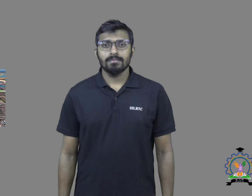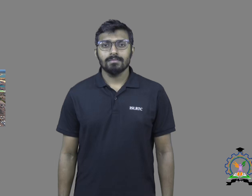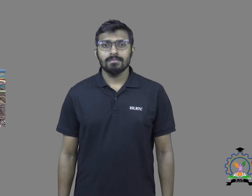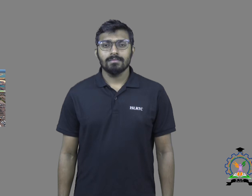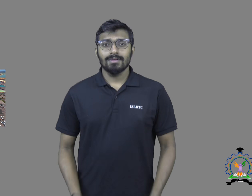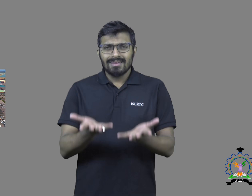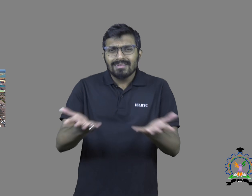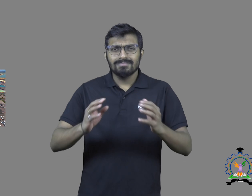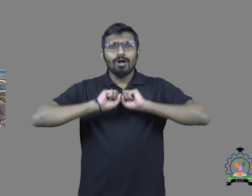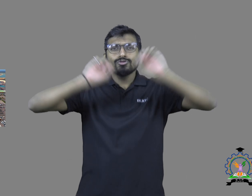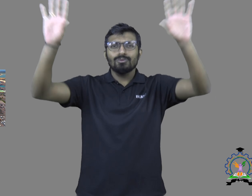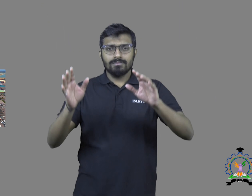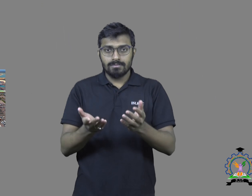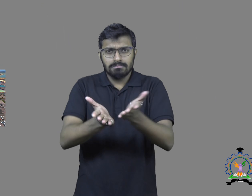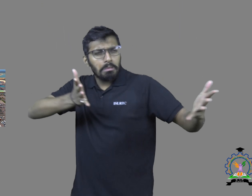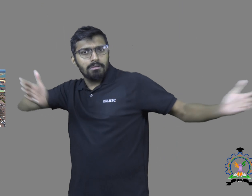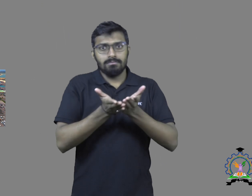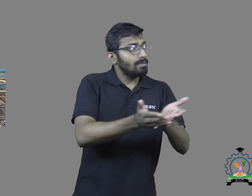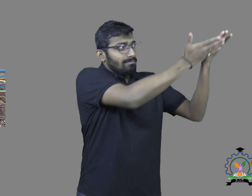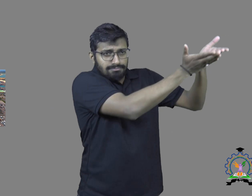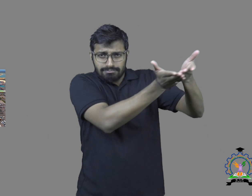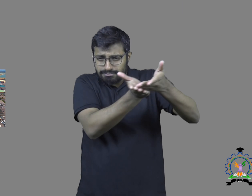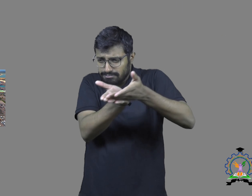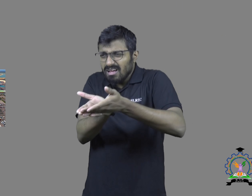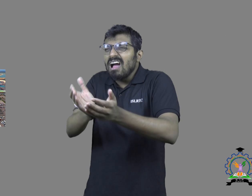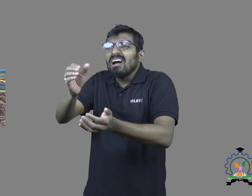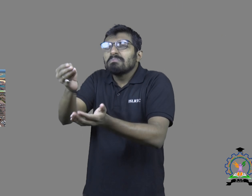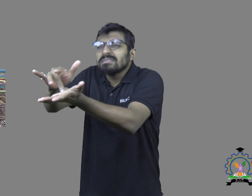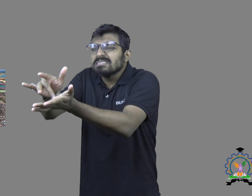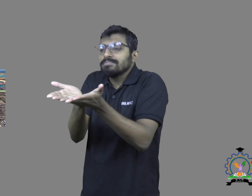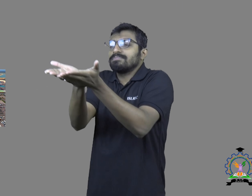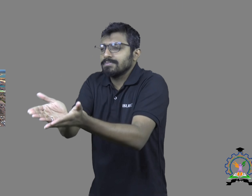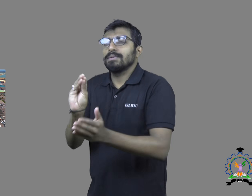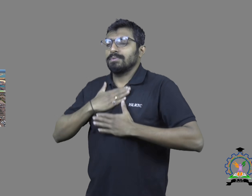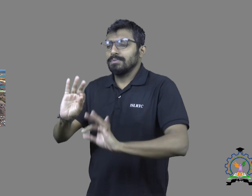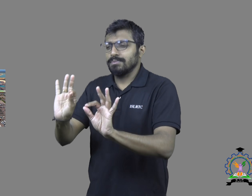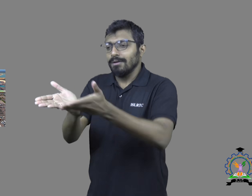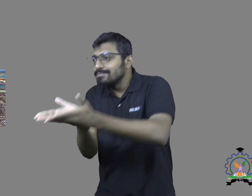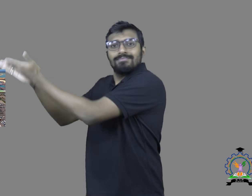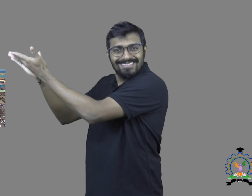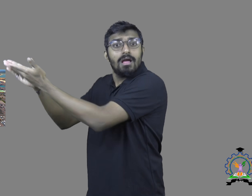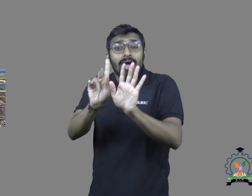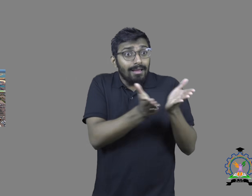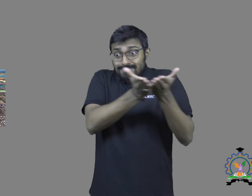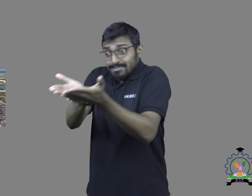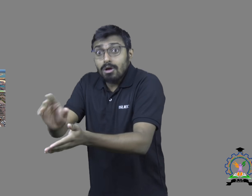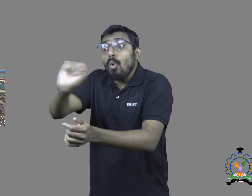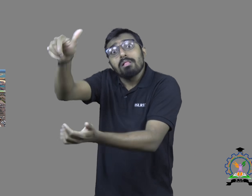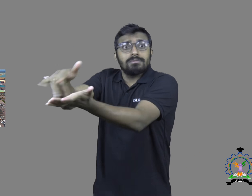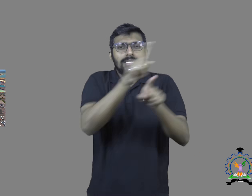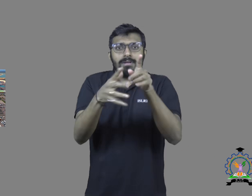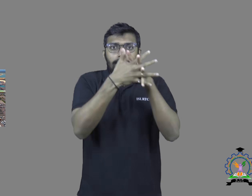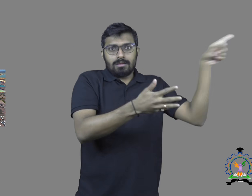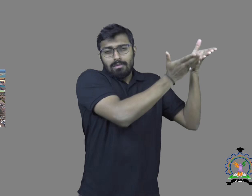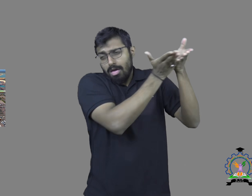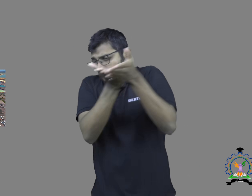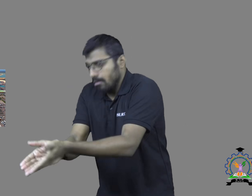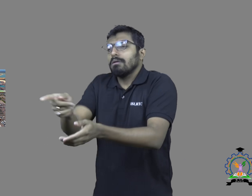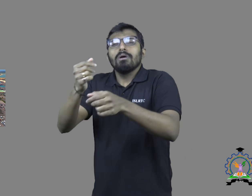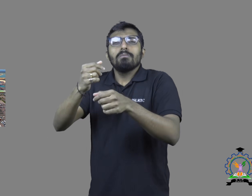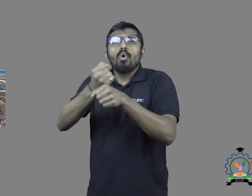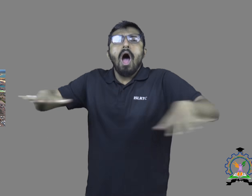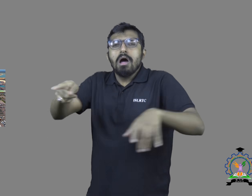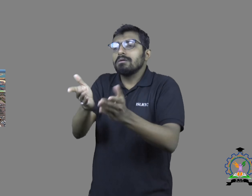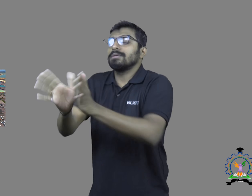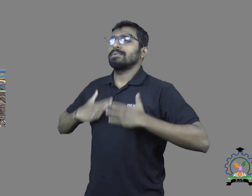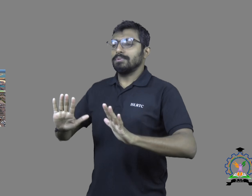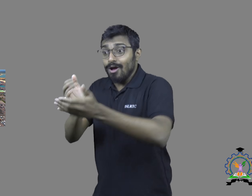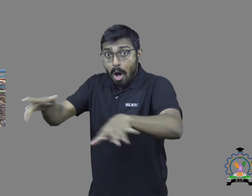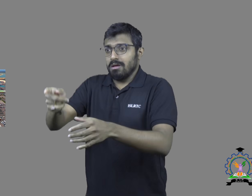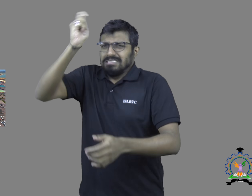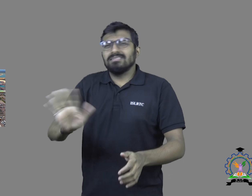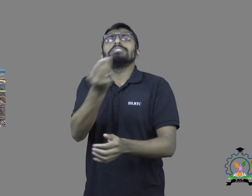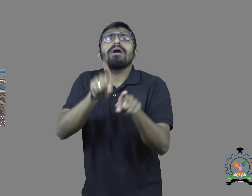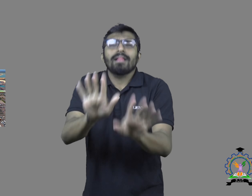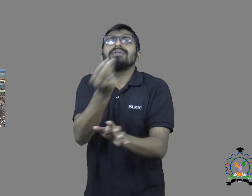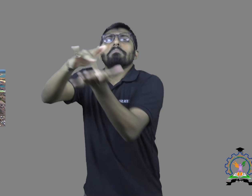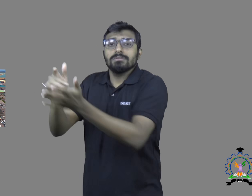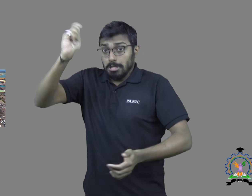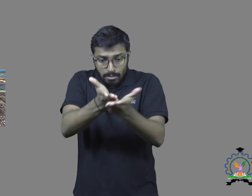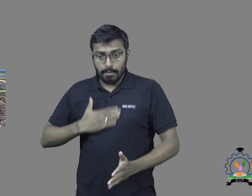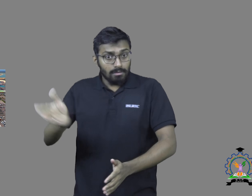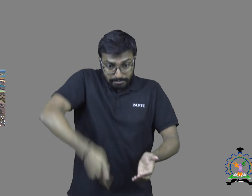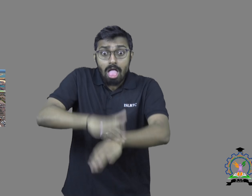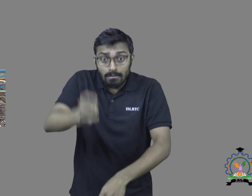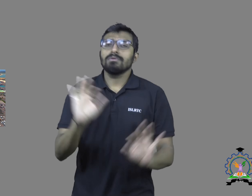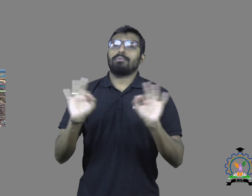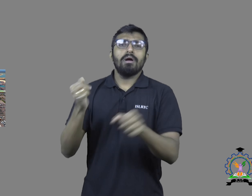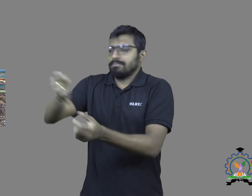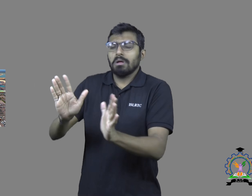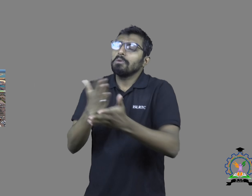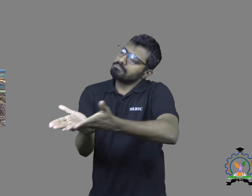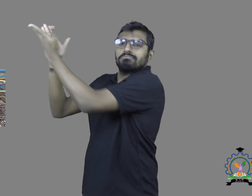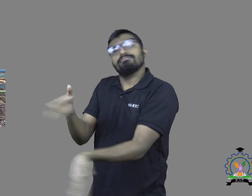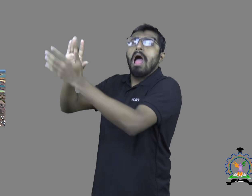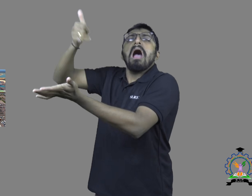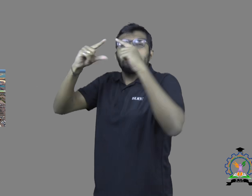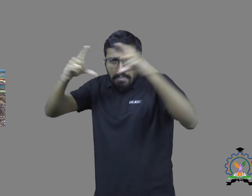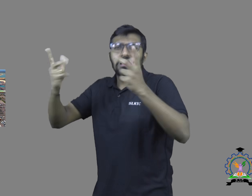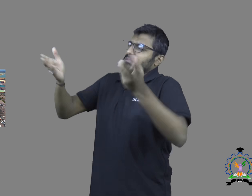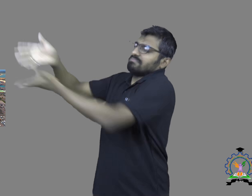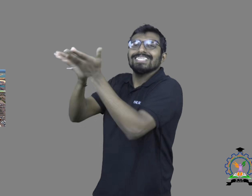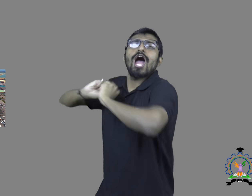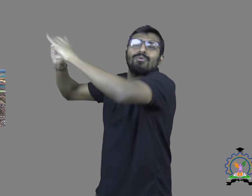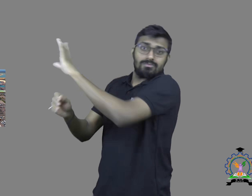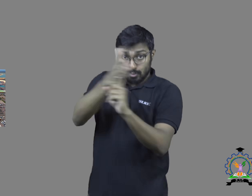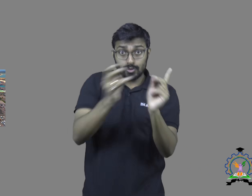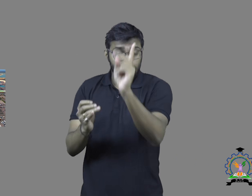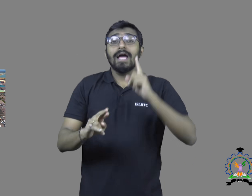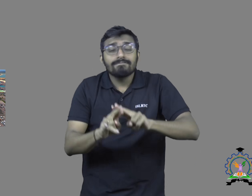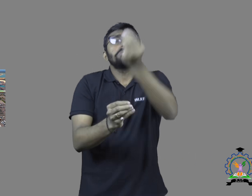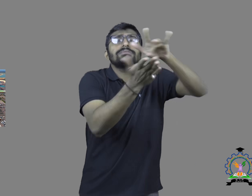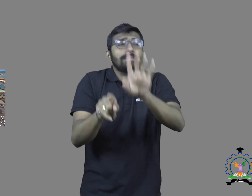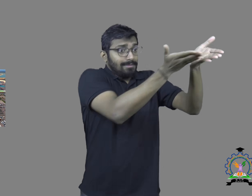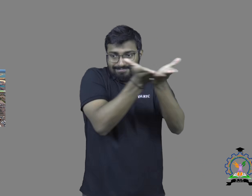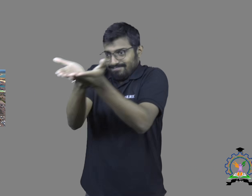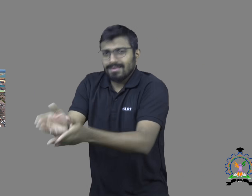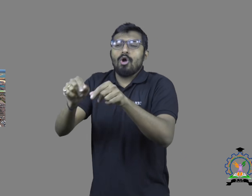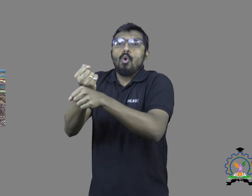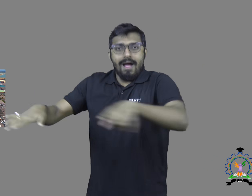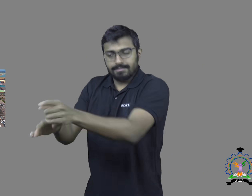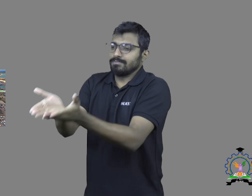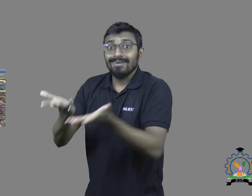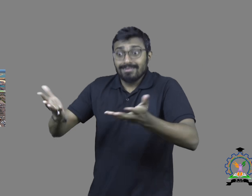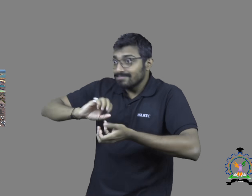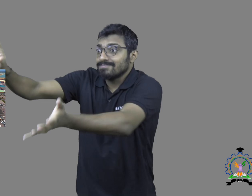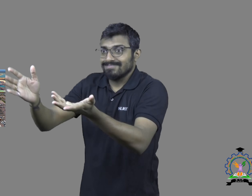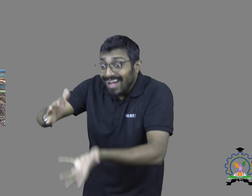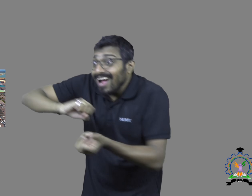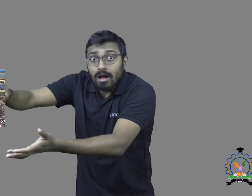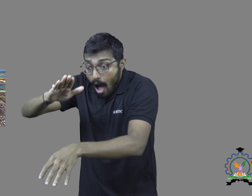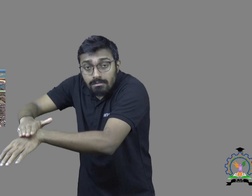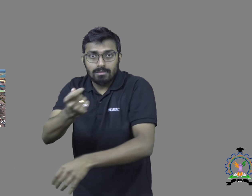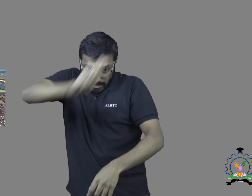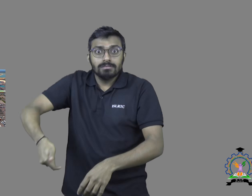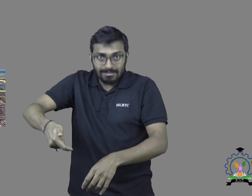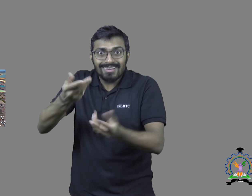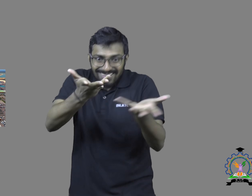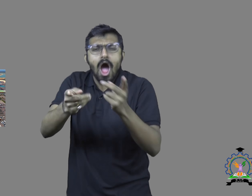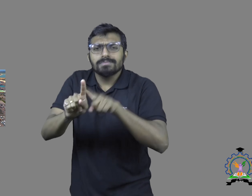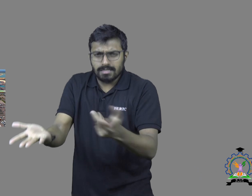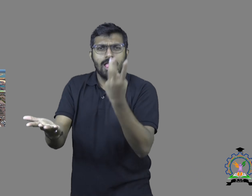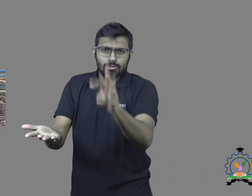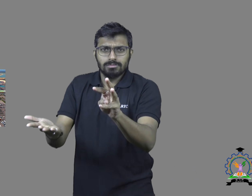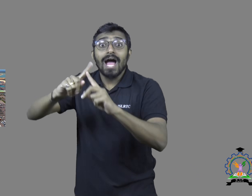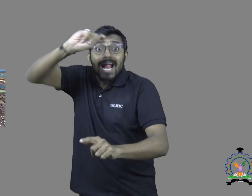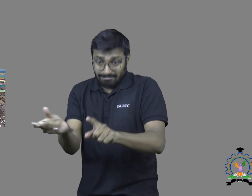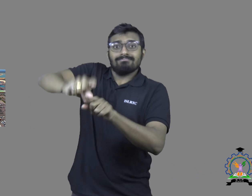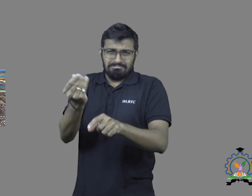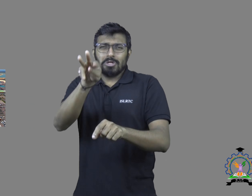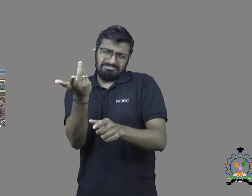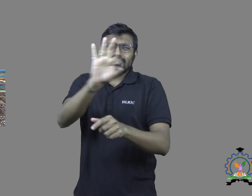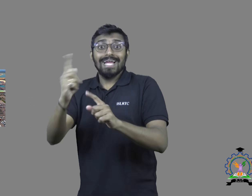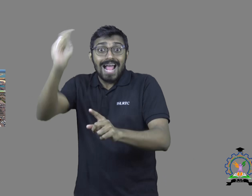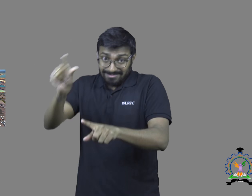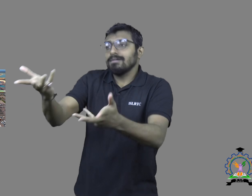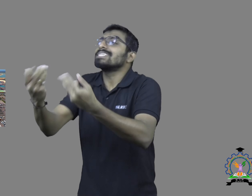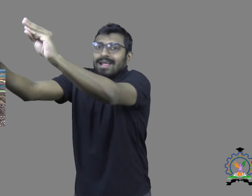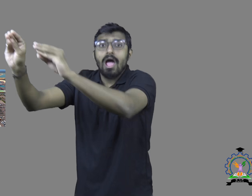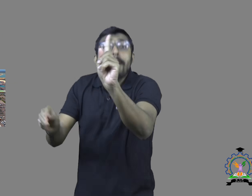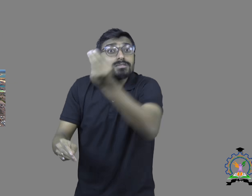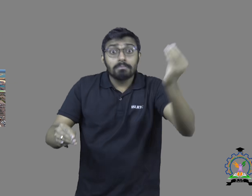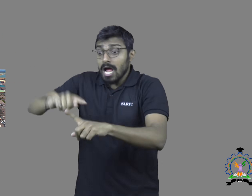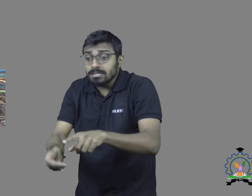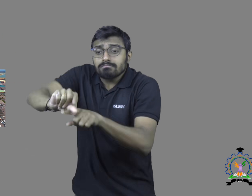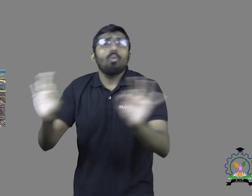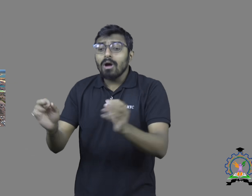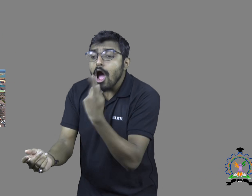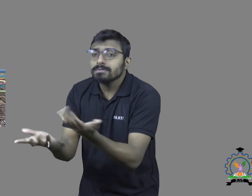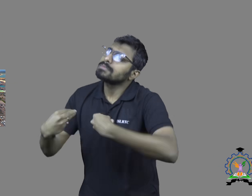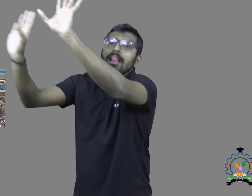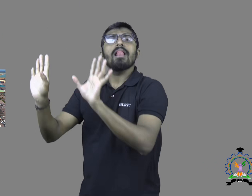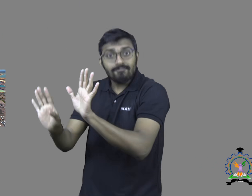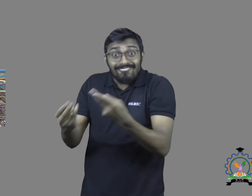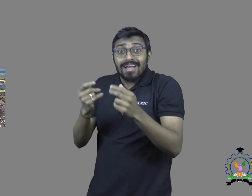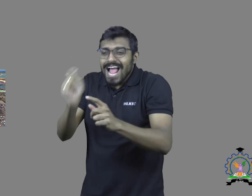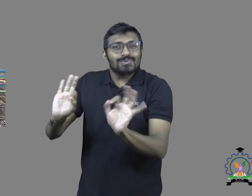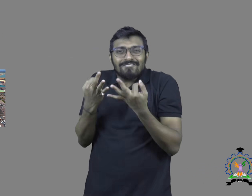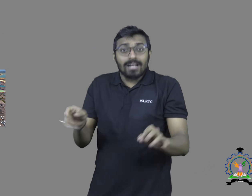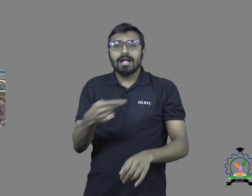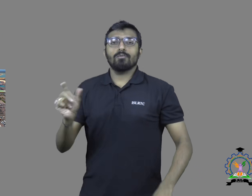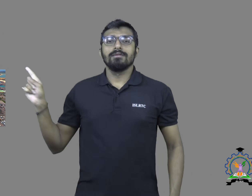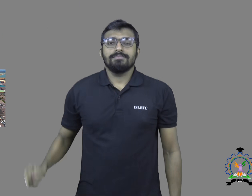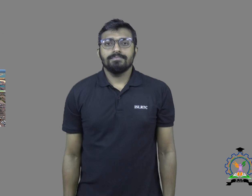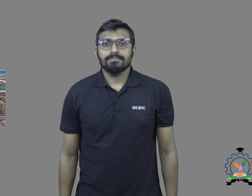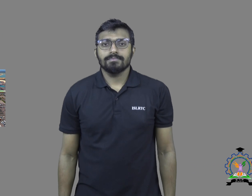Freeport